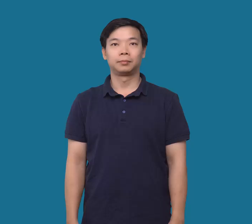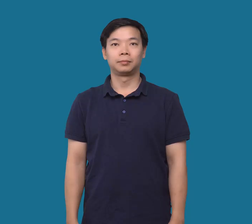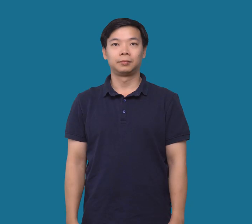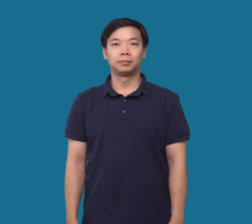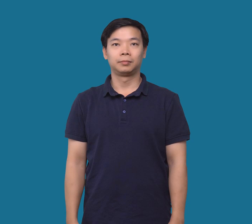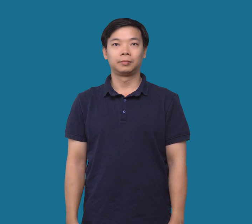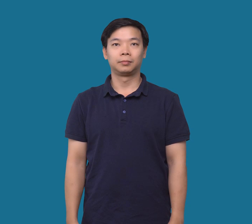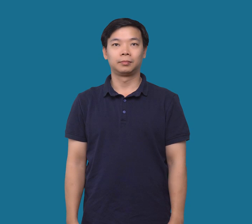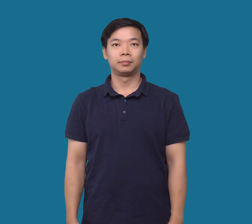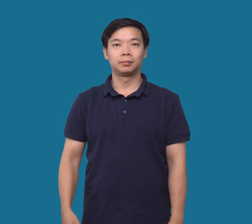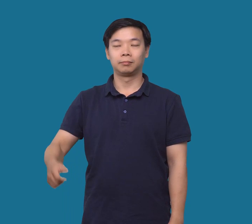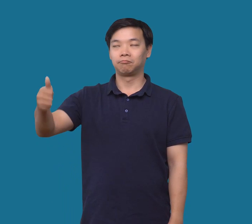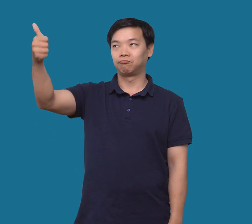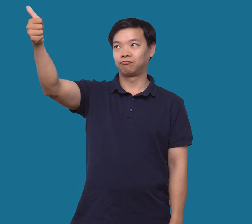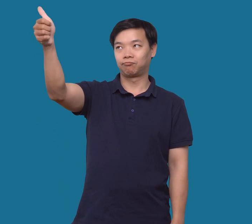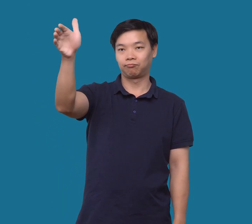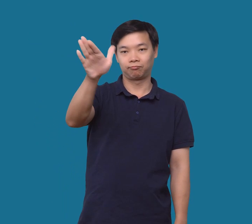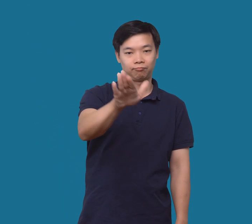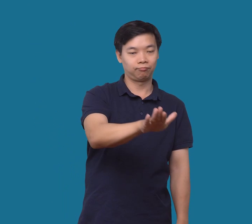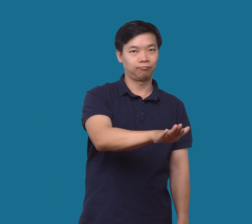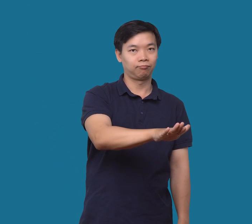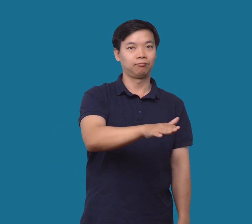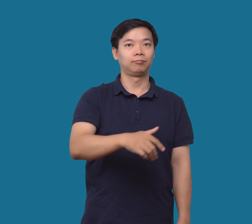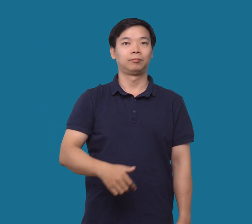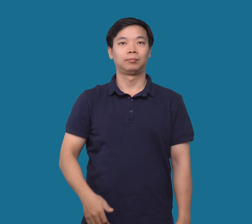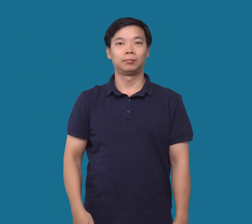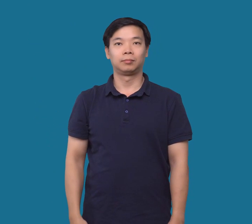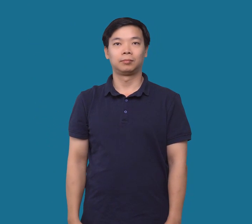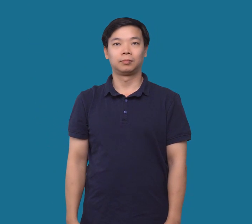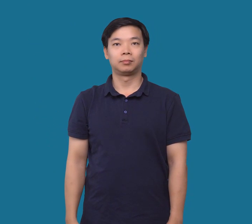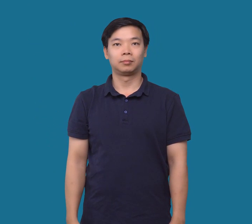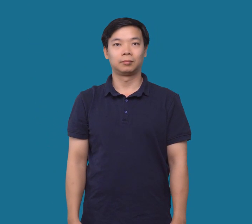anh chị em